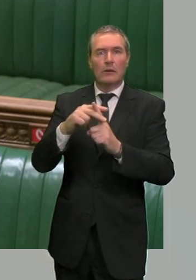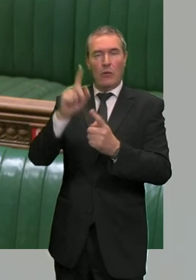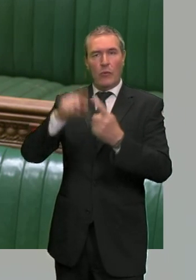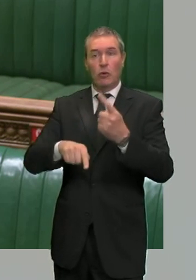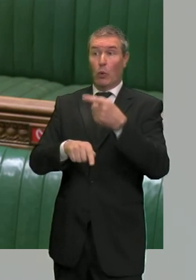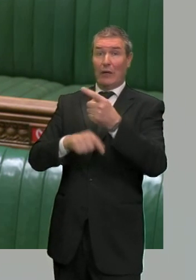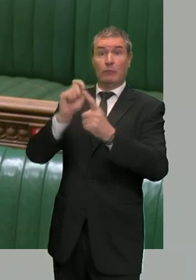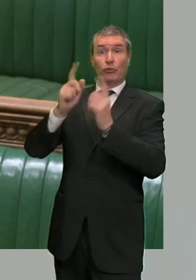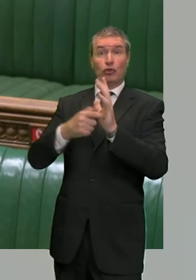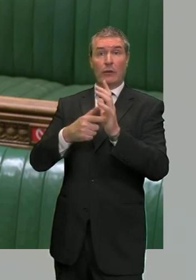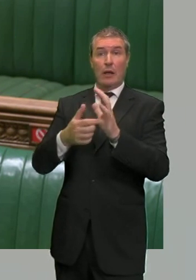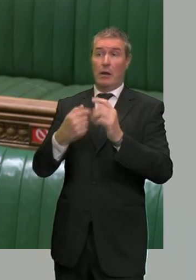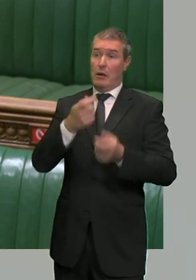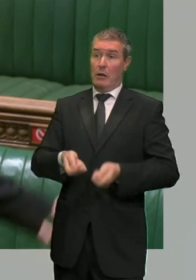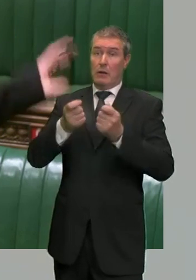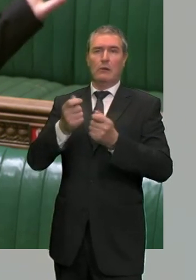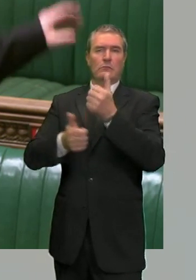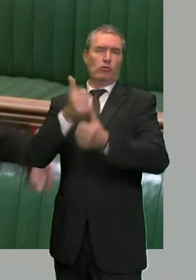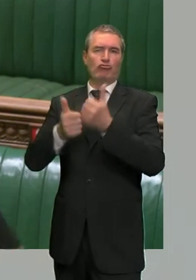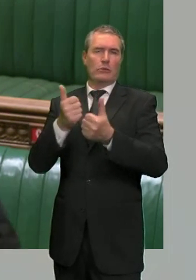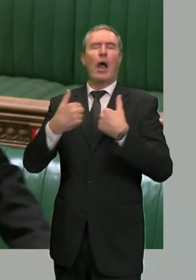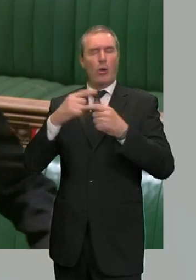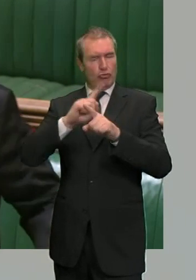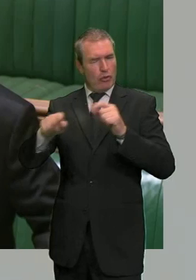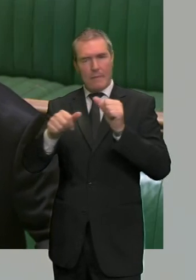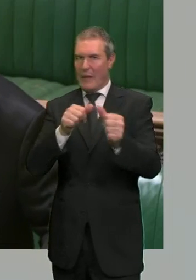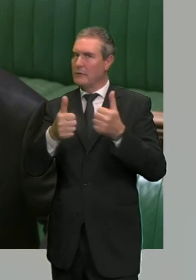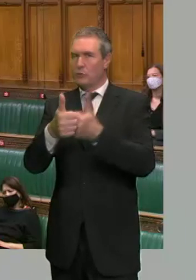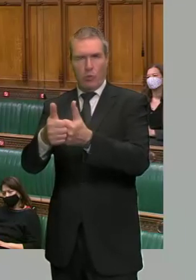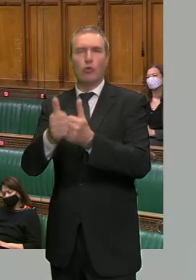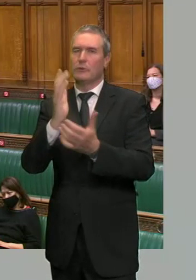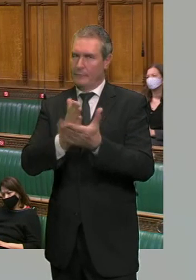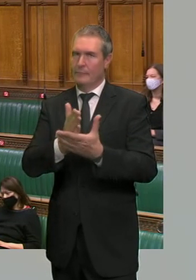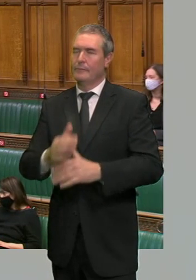I congratulate my honourable Friend on his initiative, and I will do my best to support him.